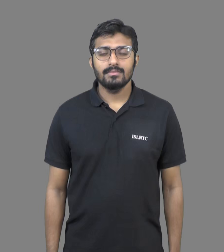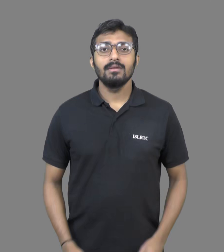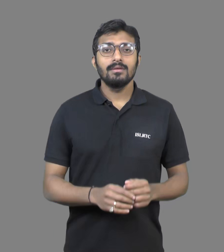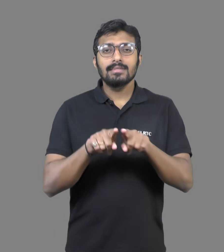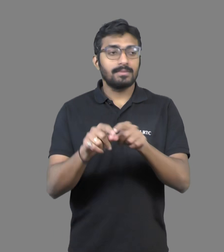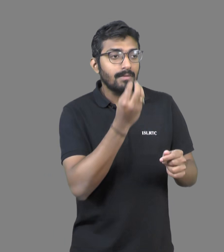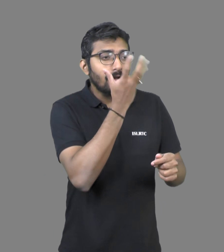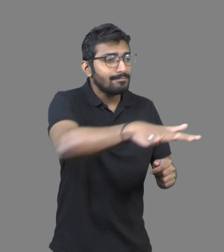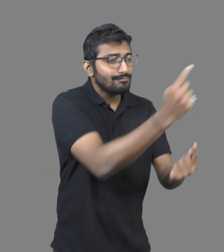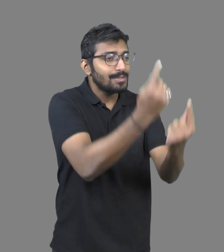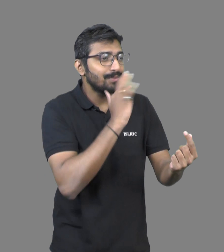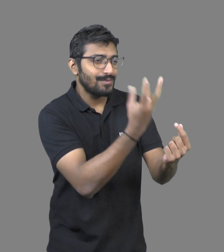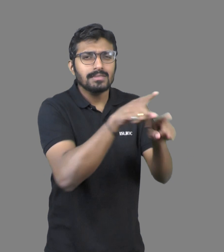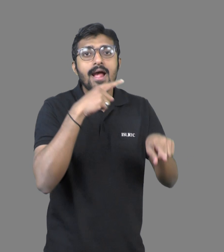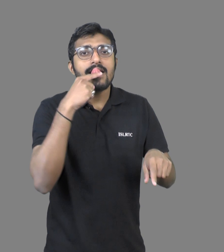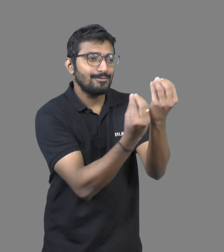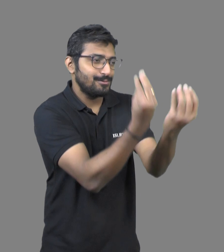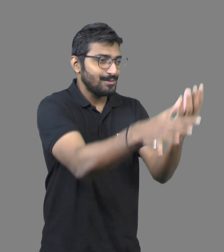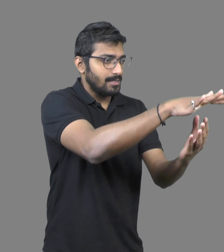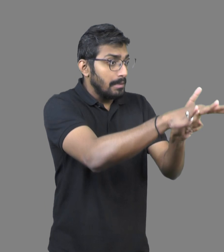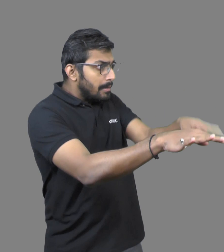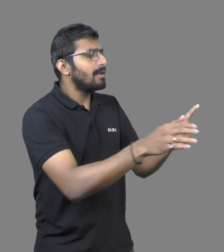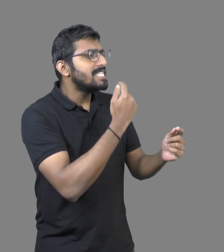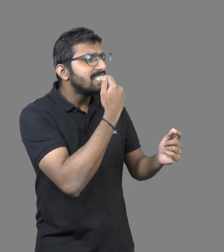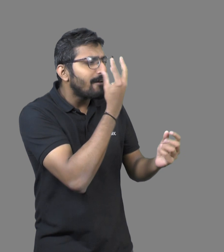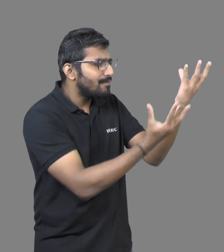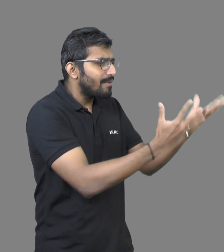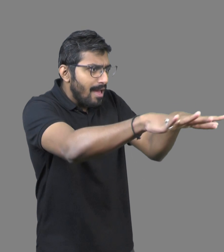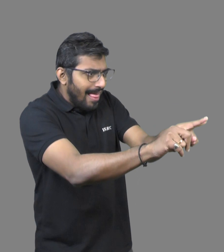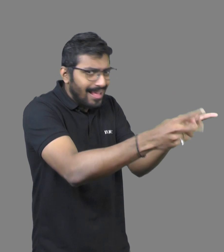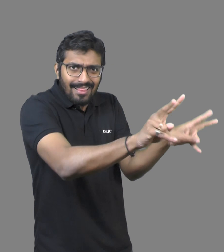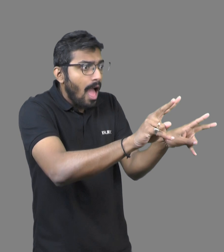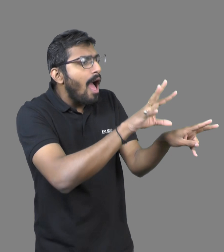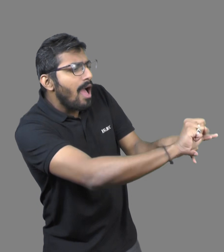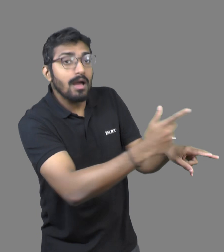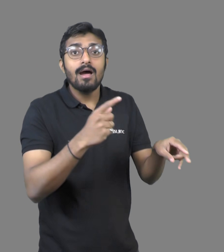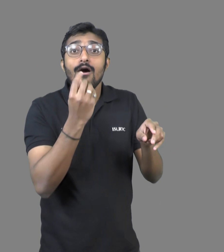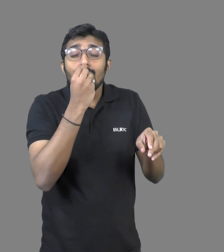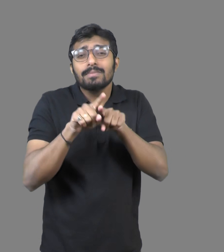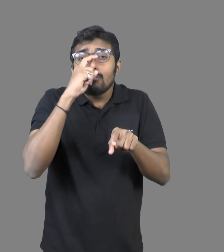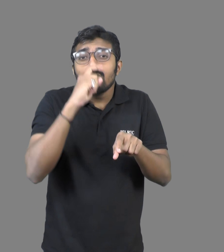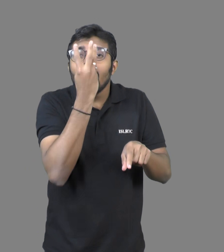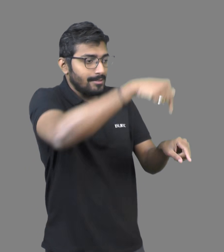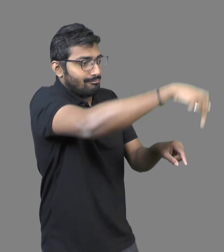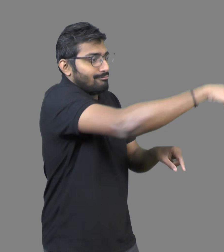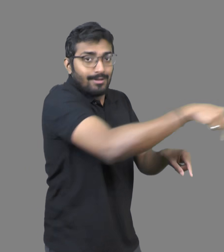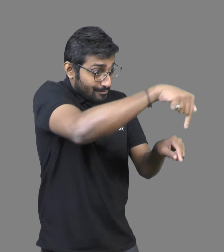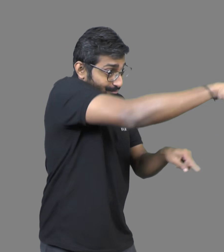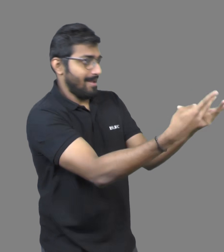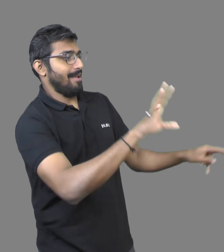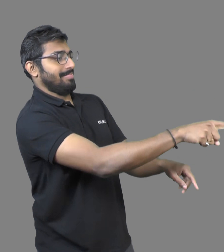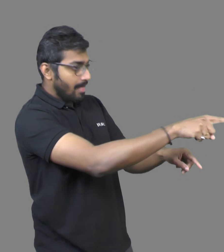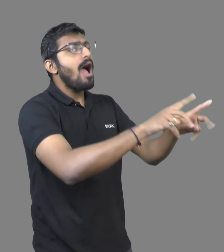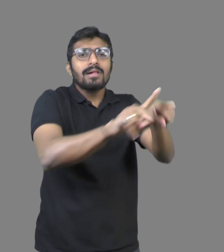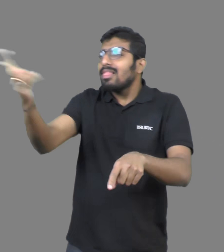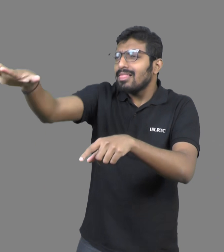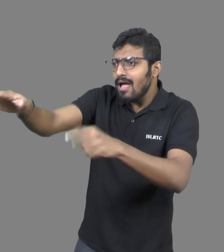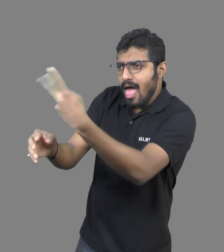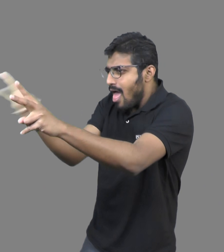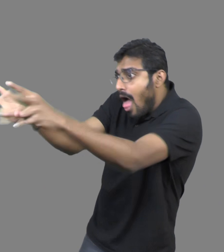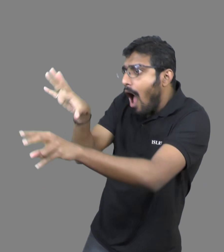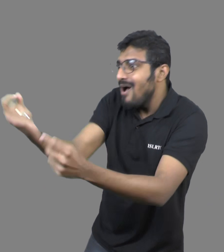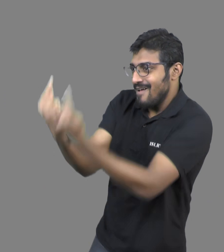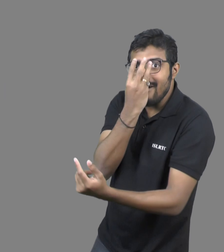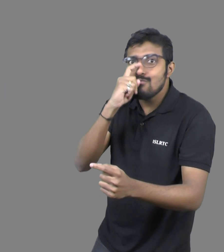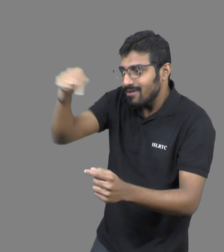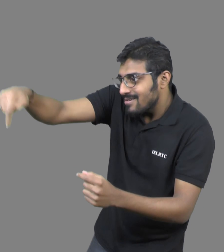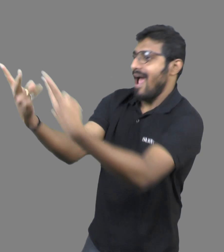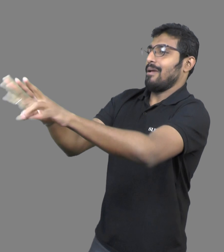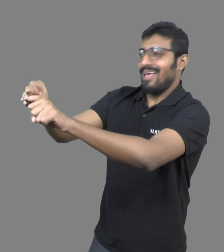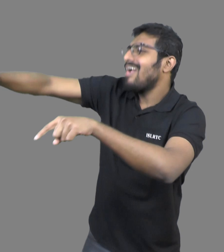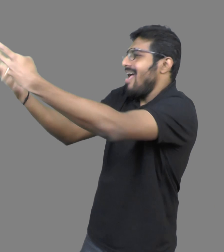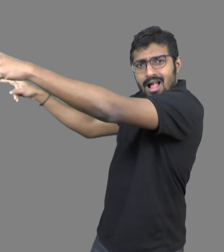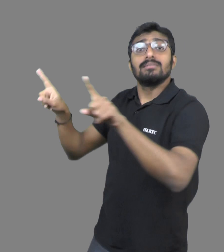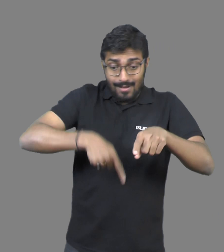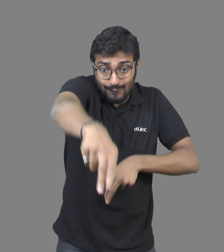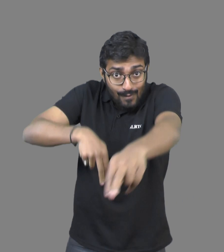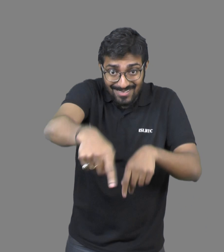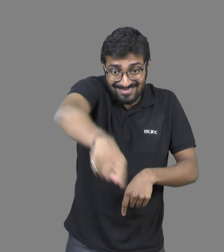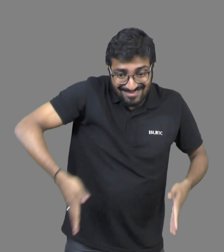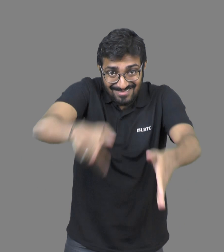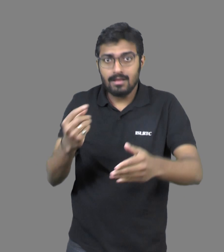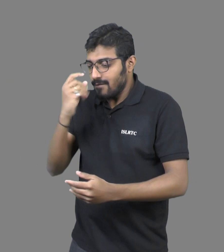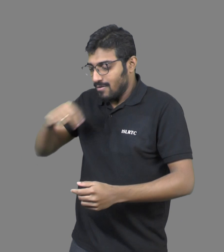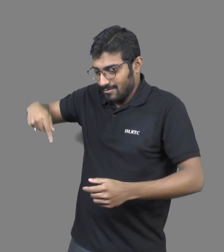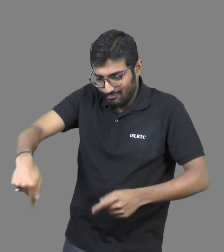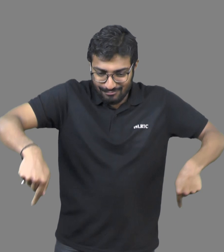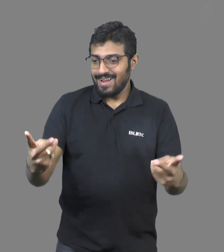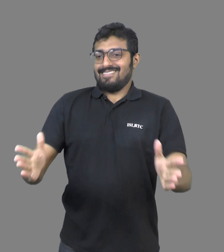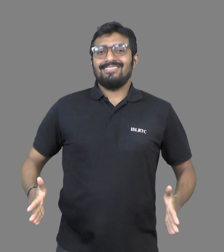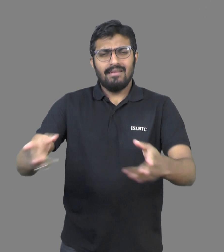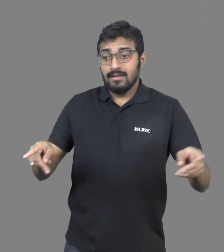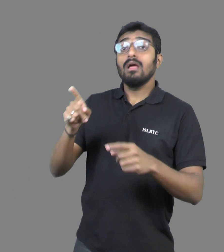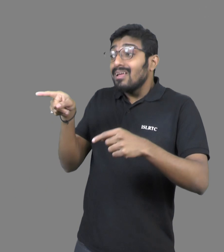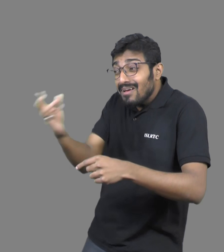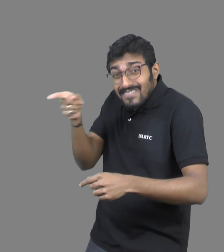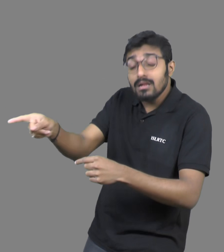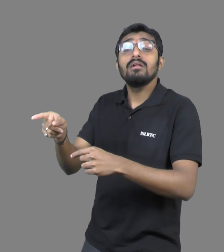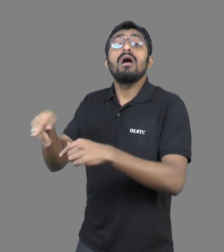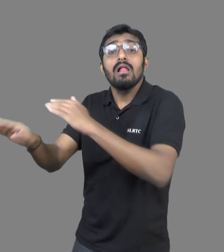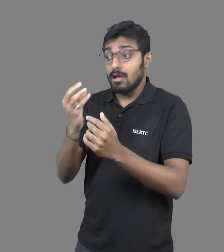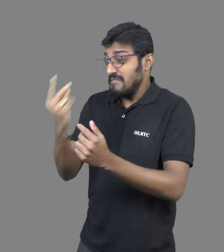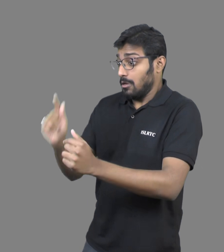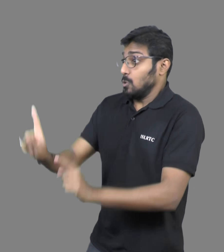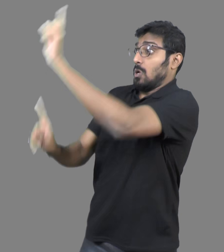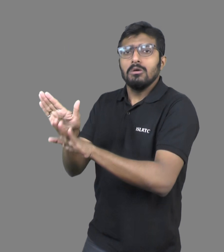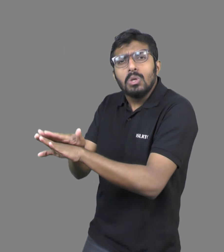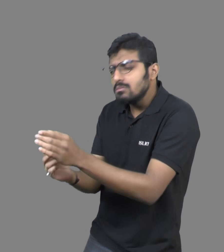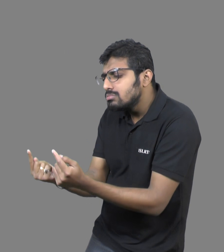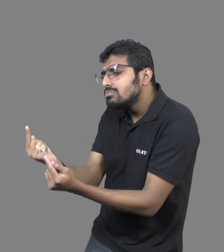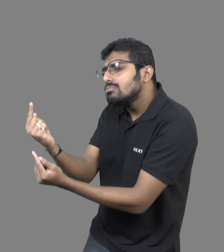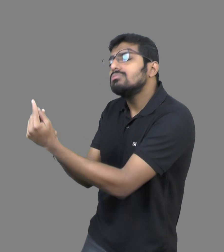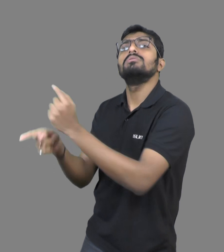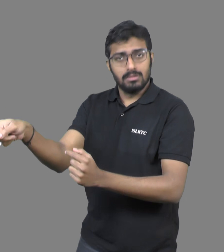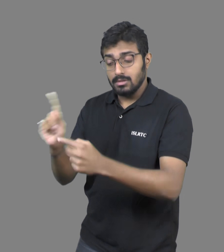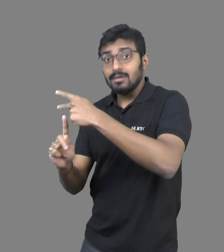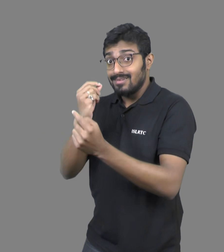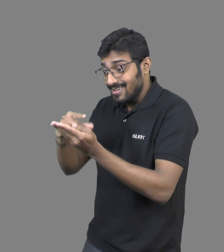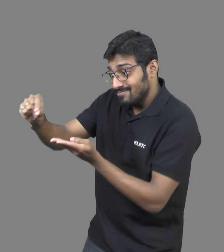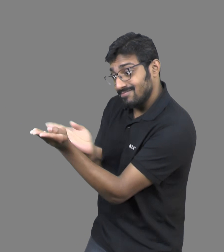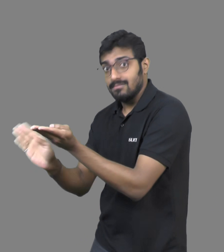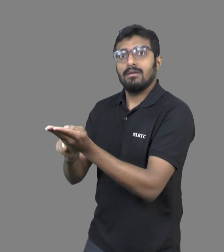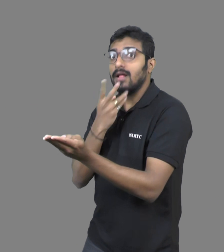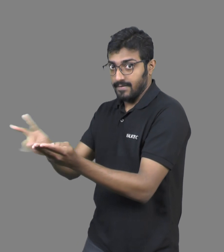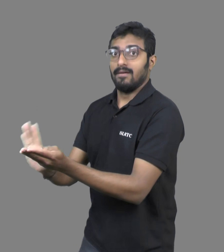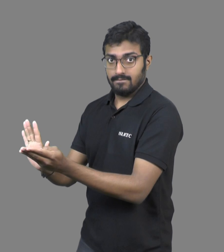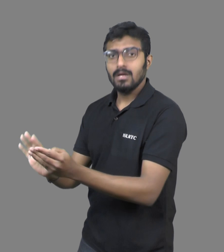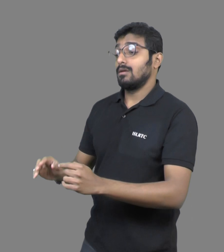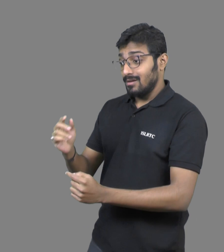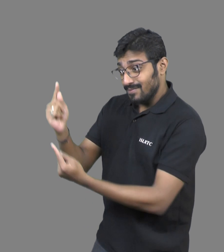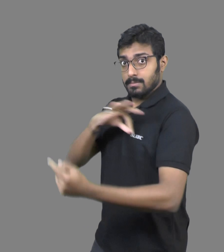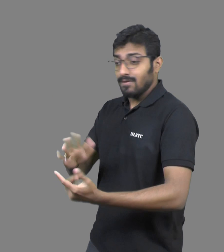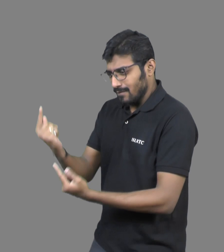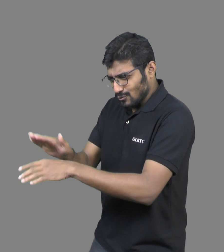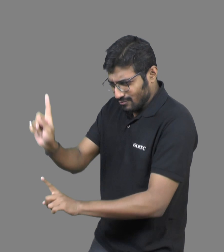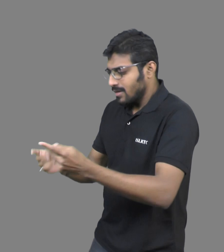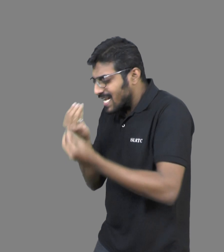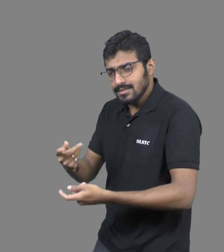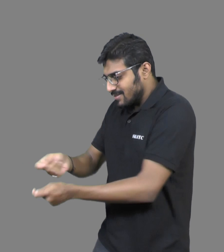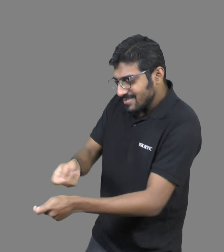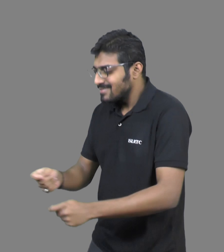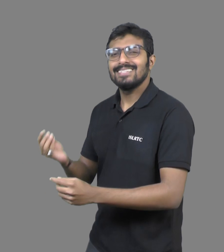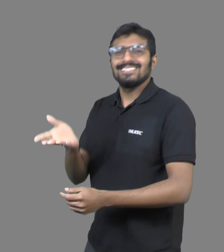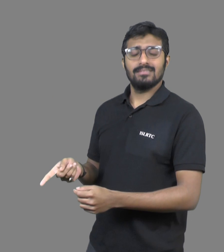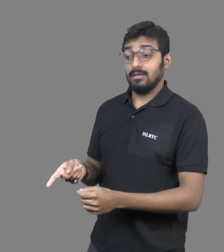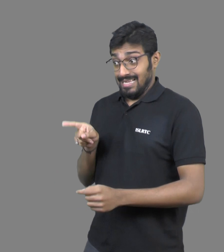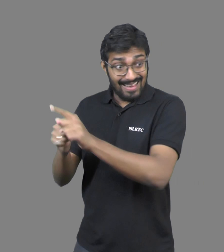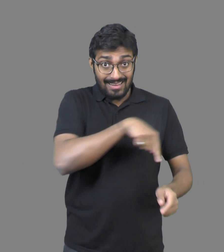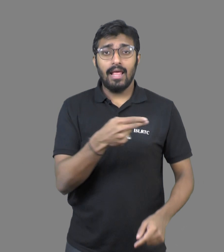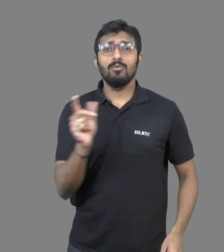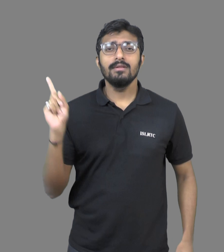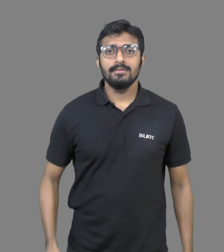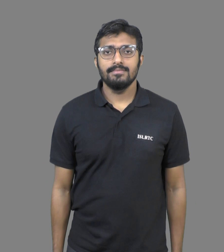Living Edging